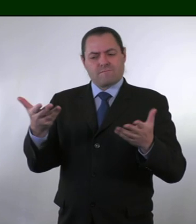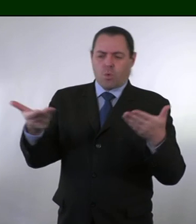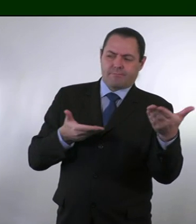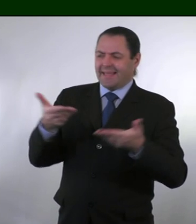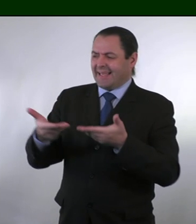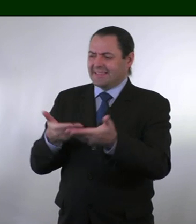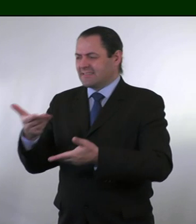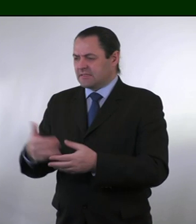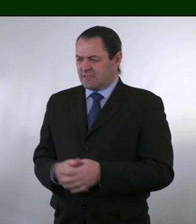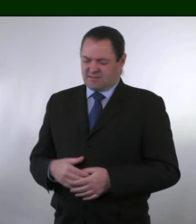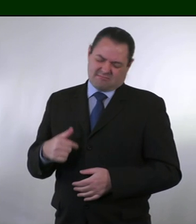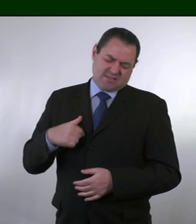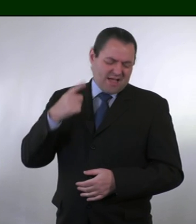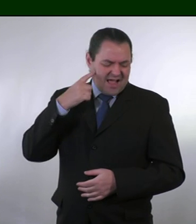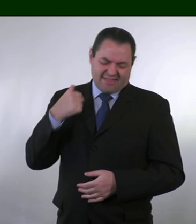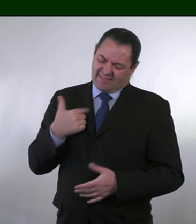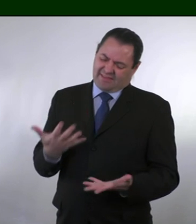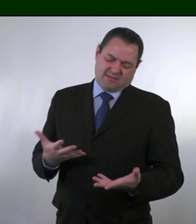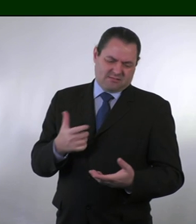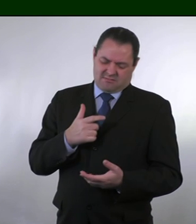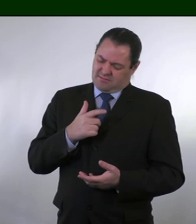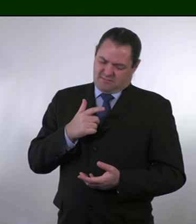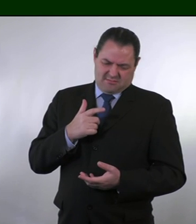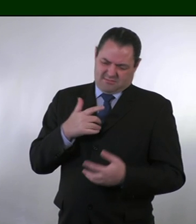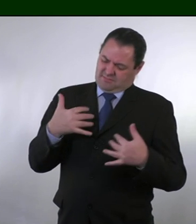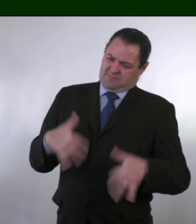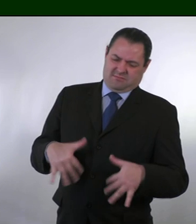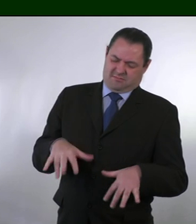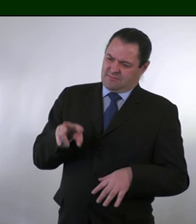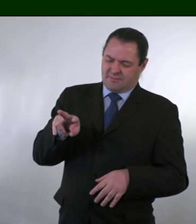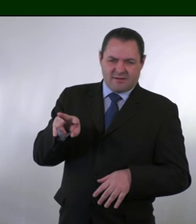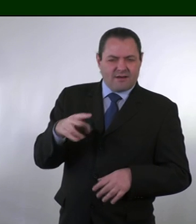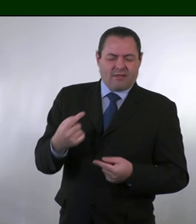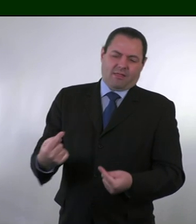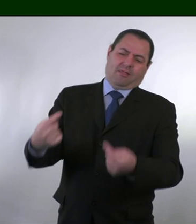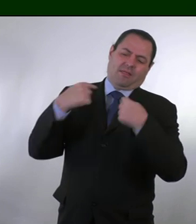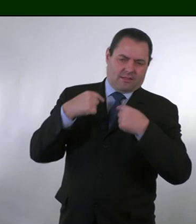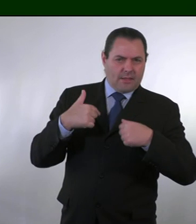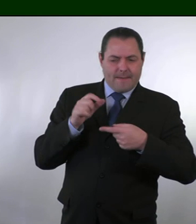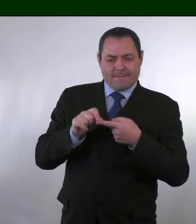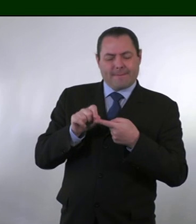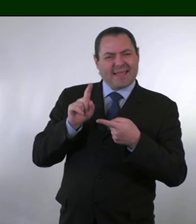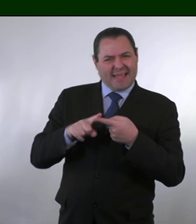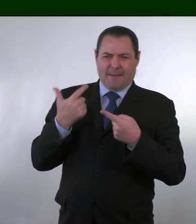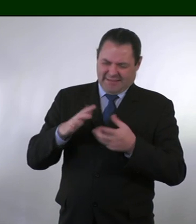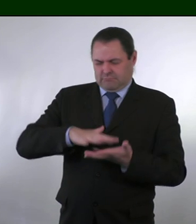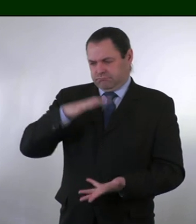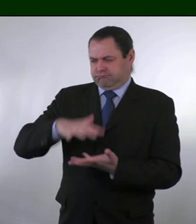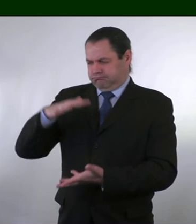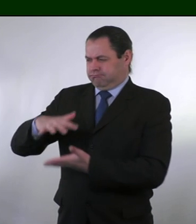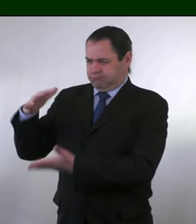Again, I must say that it is extraordinary that the right hon. Gentleman now attacks the Government for securing personal protective equipment in huge quantities.